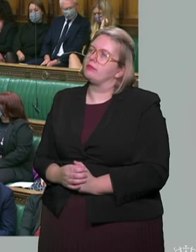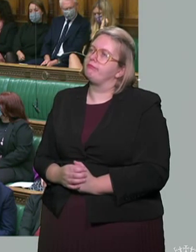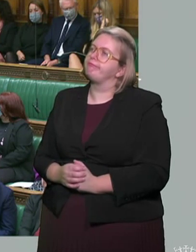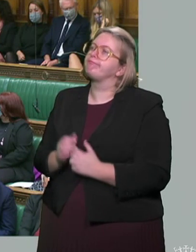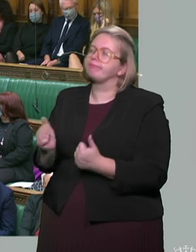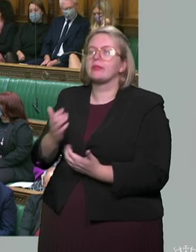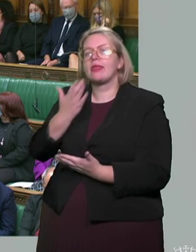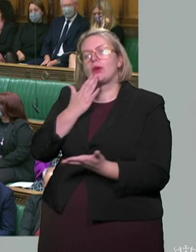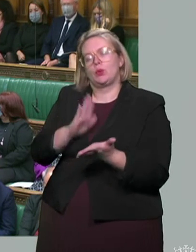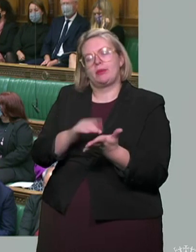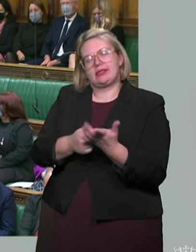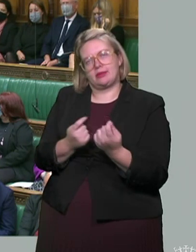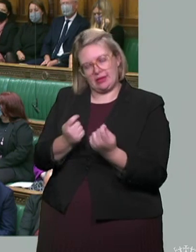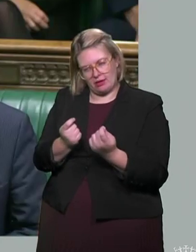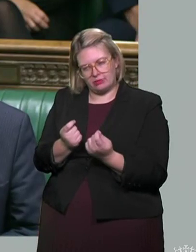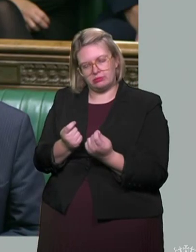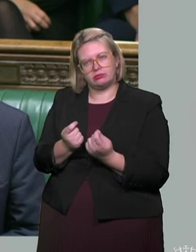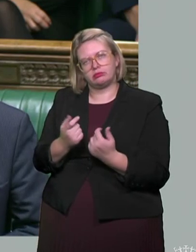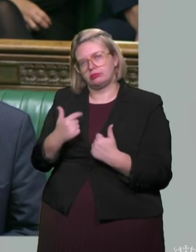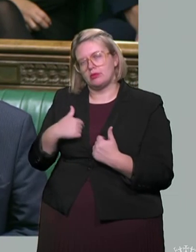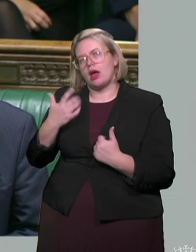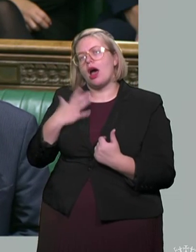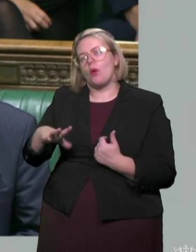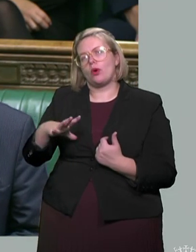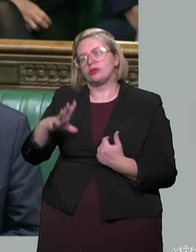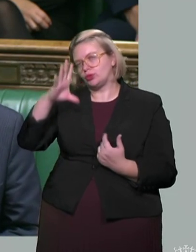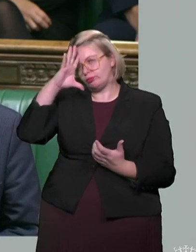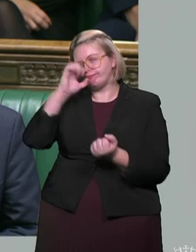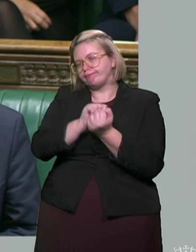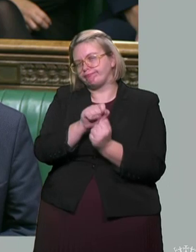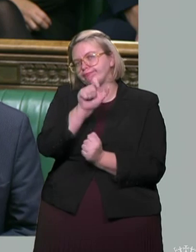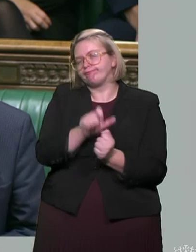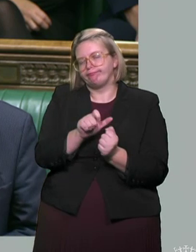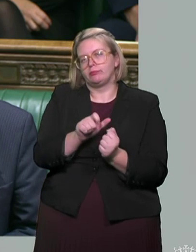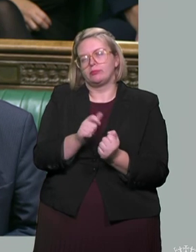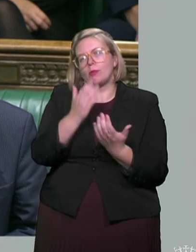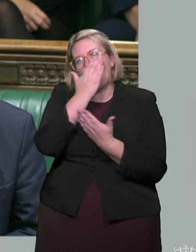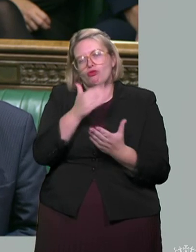I join colleagues in paying tribute to the former honourable Member for Southend West.